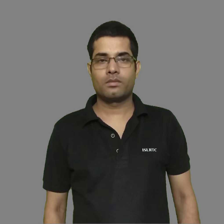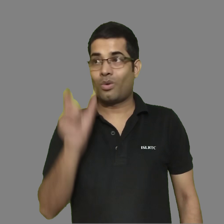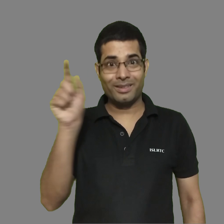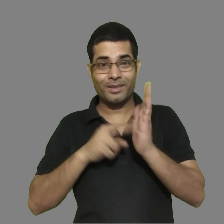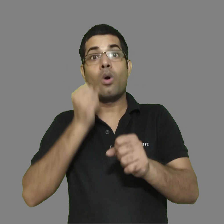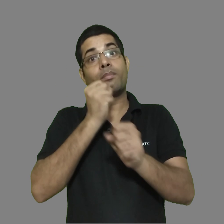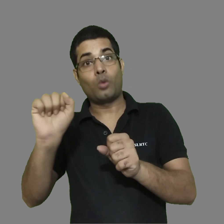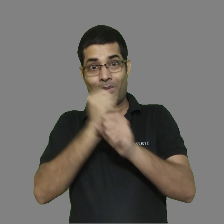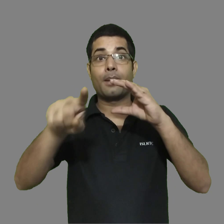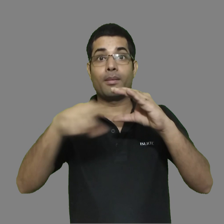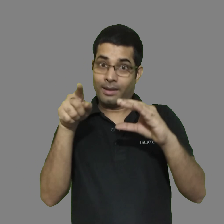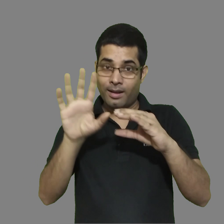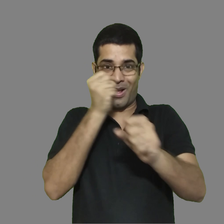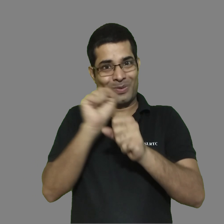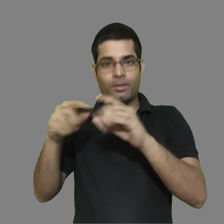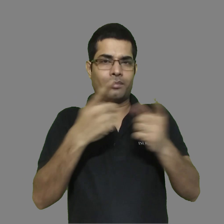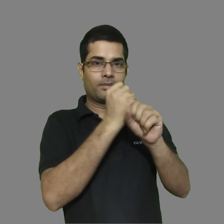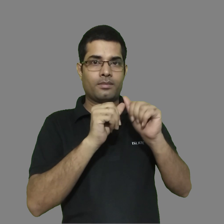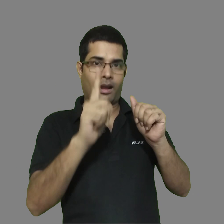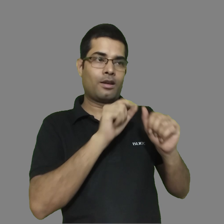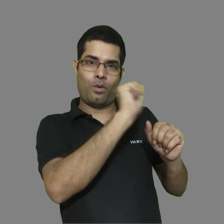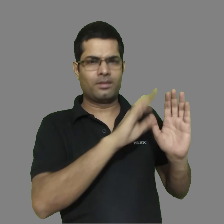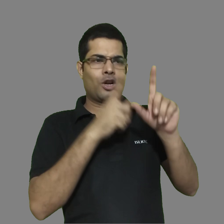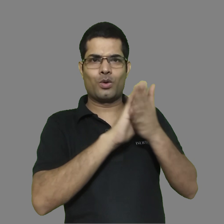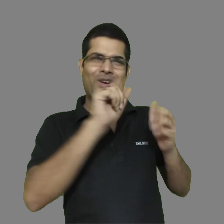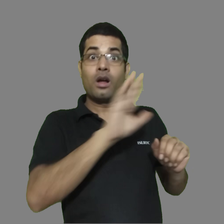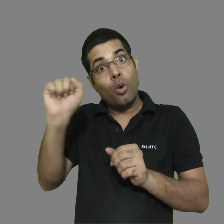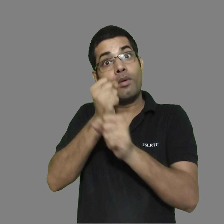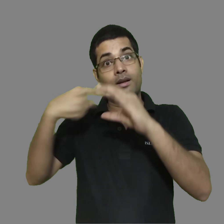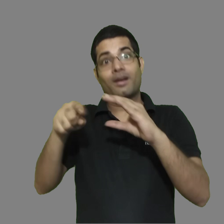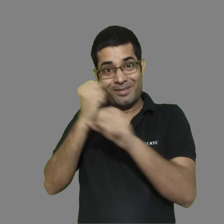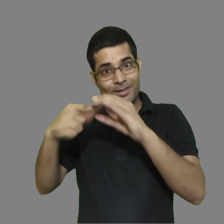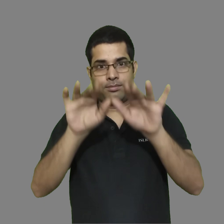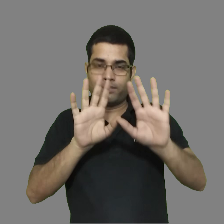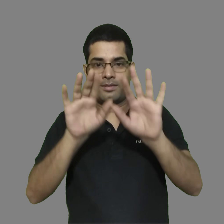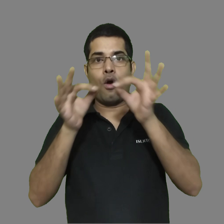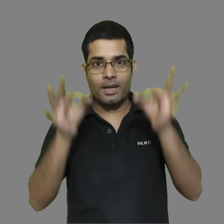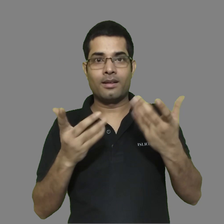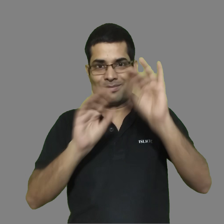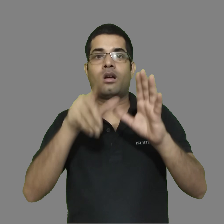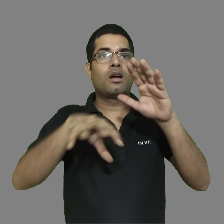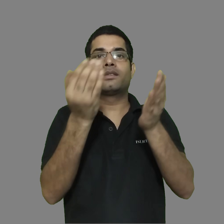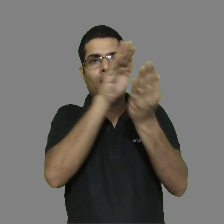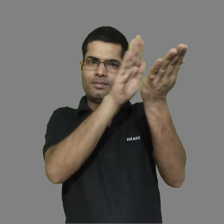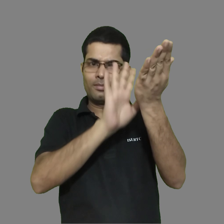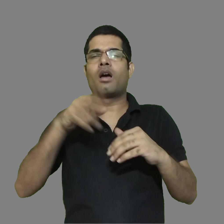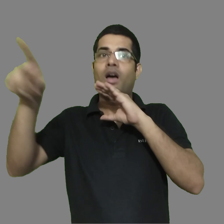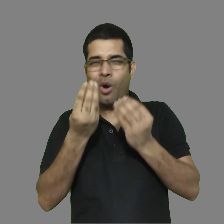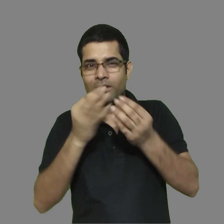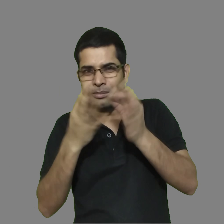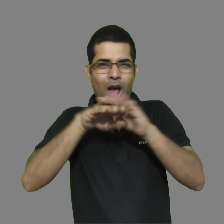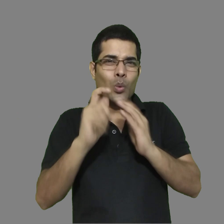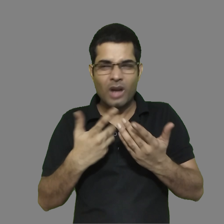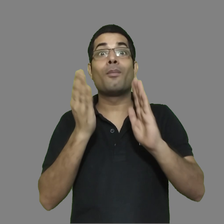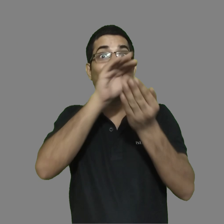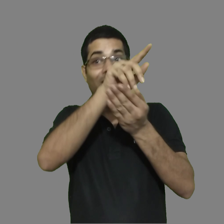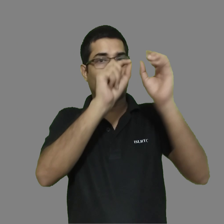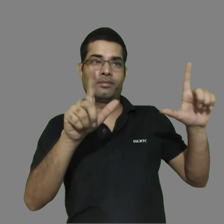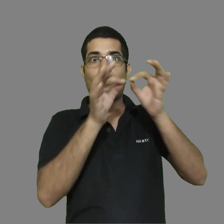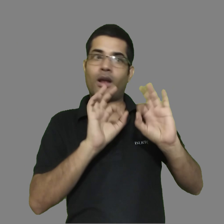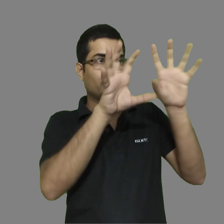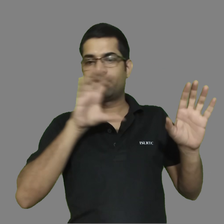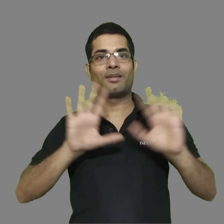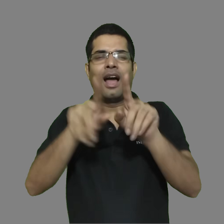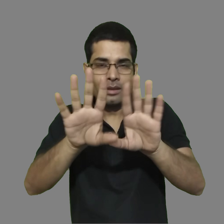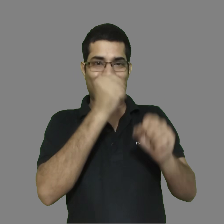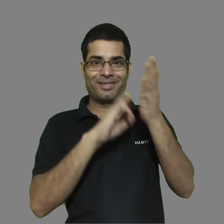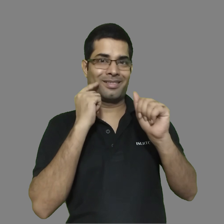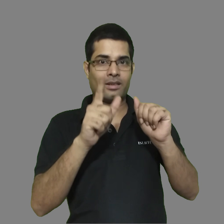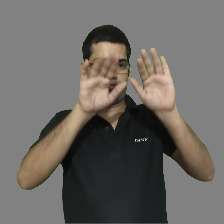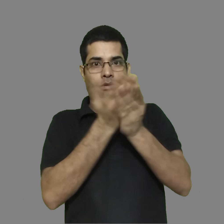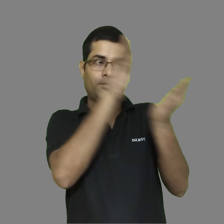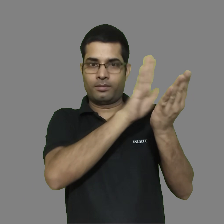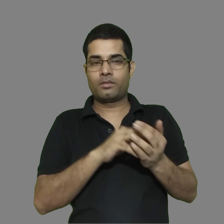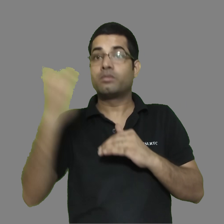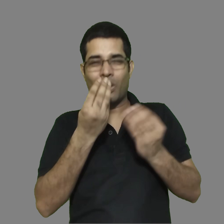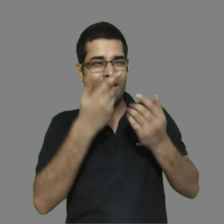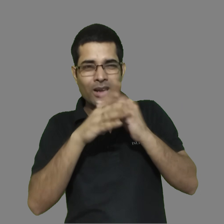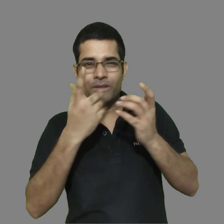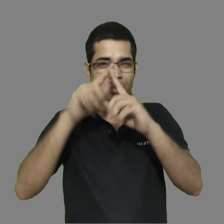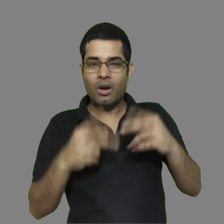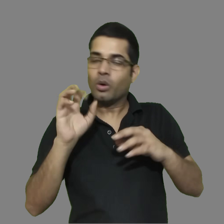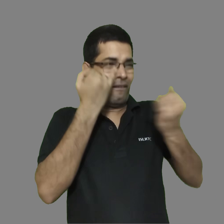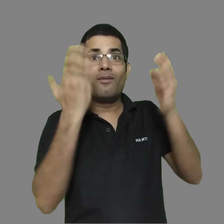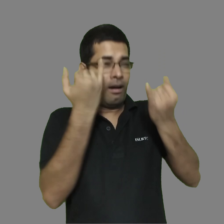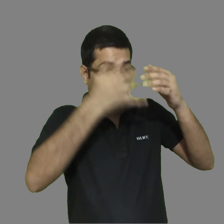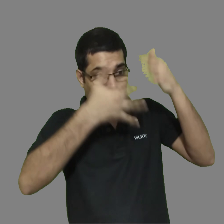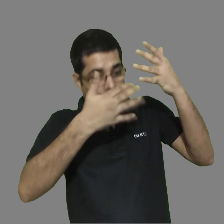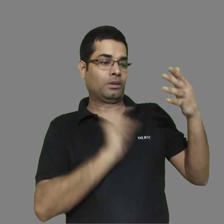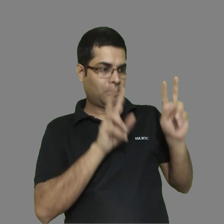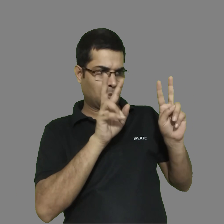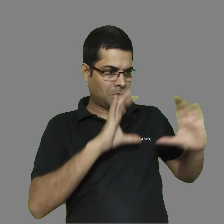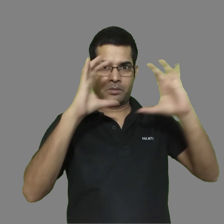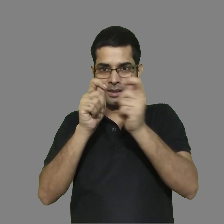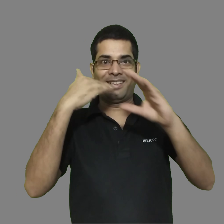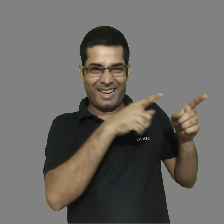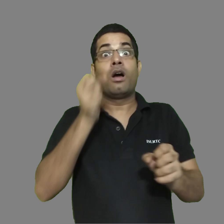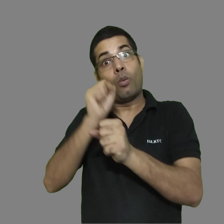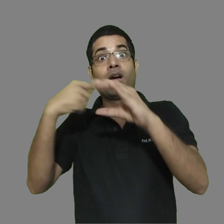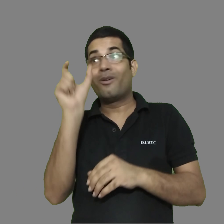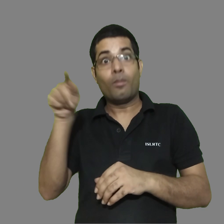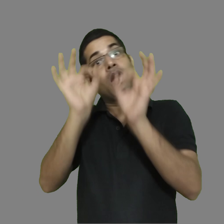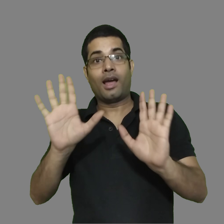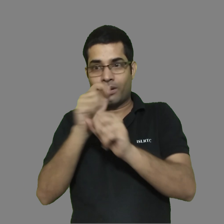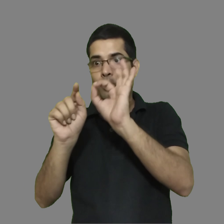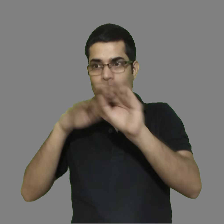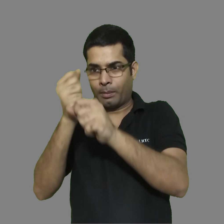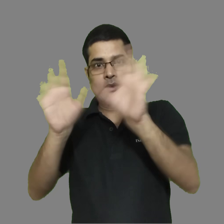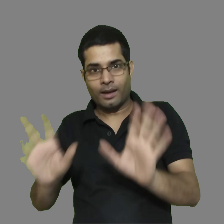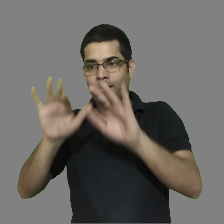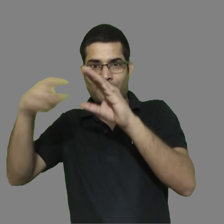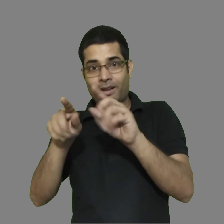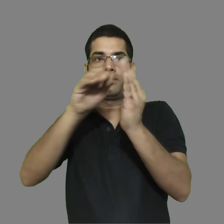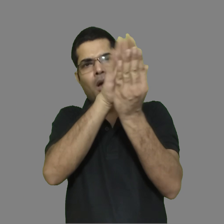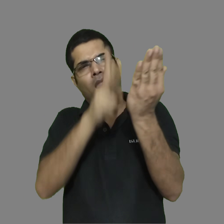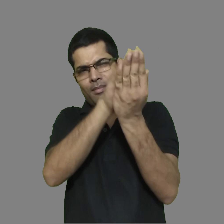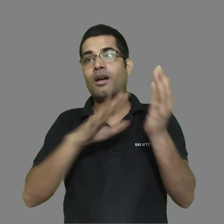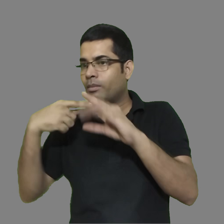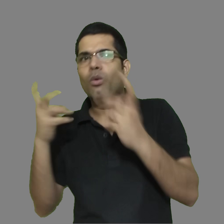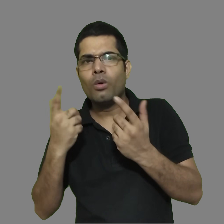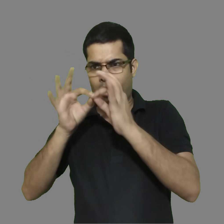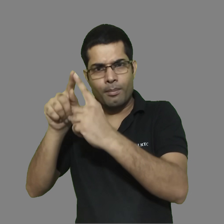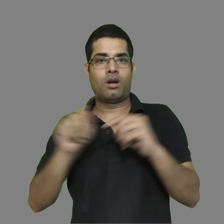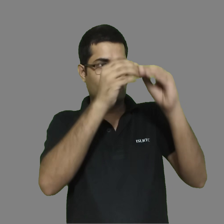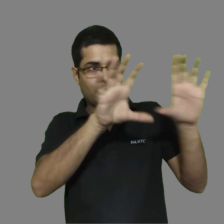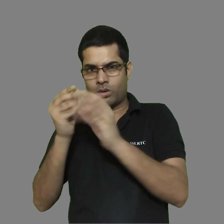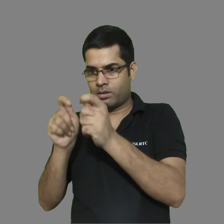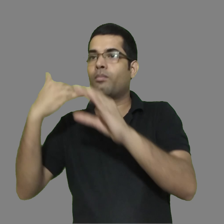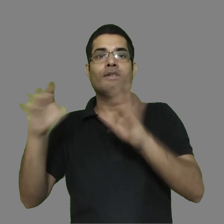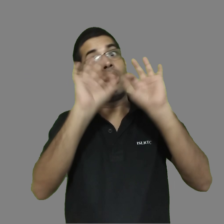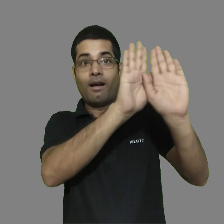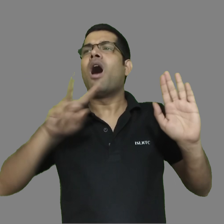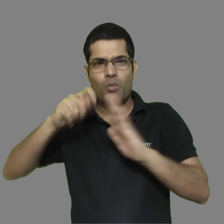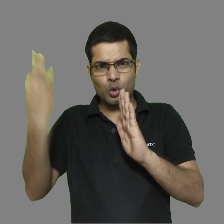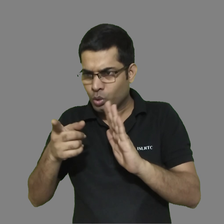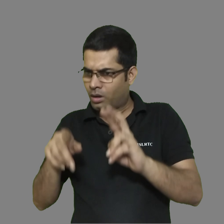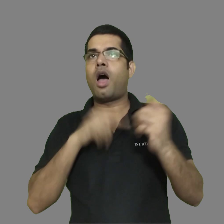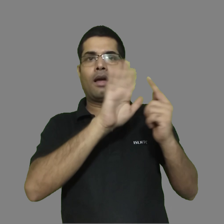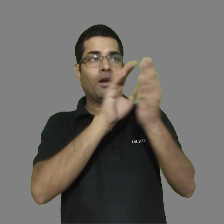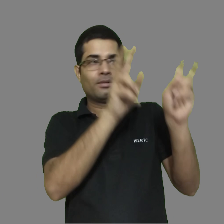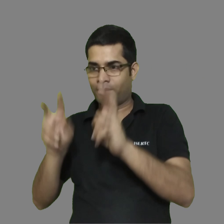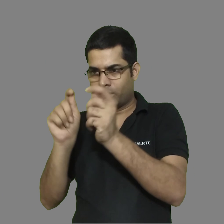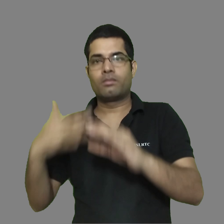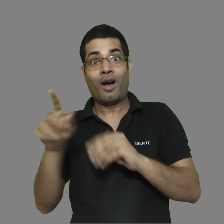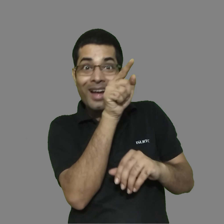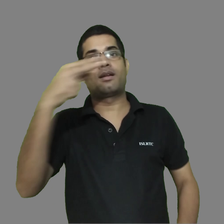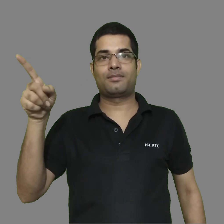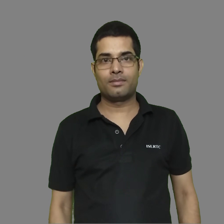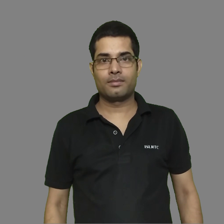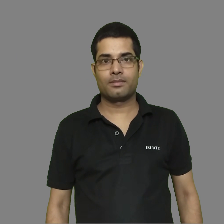Zimlets